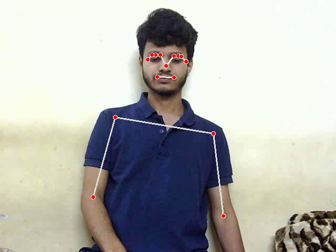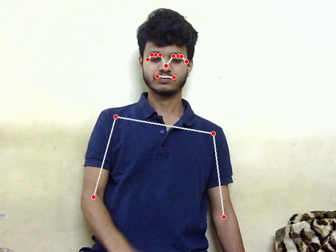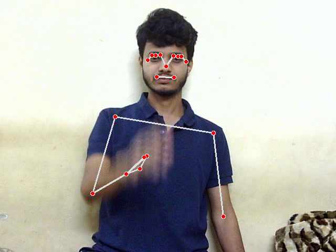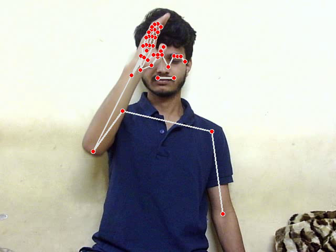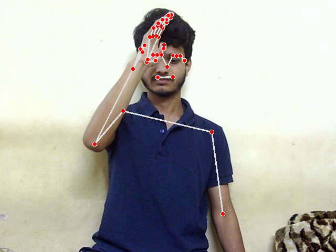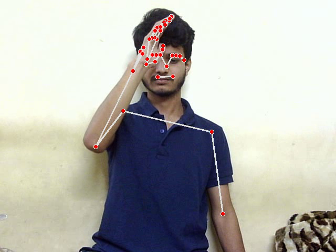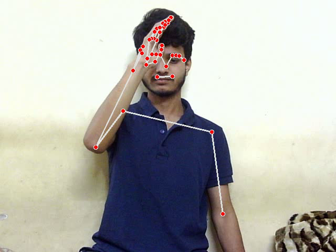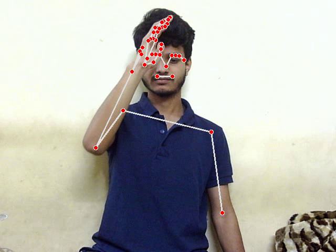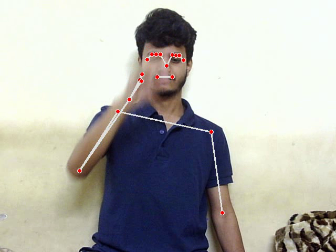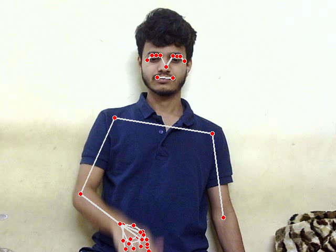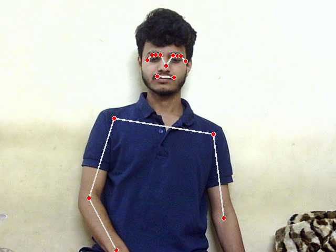father